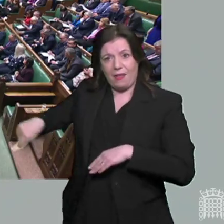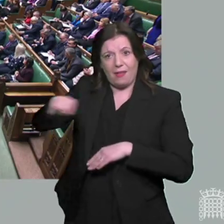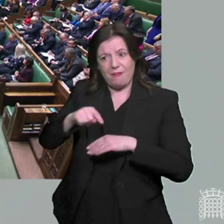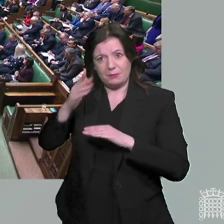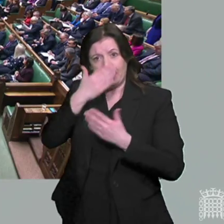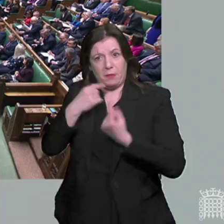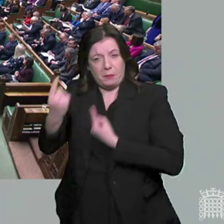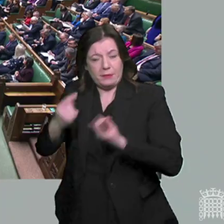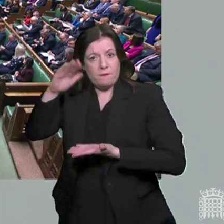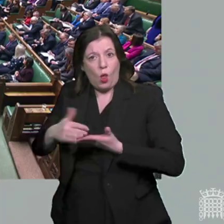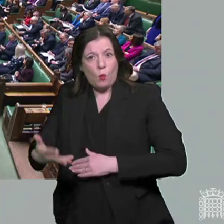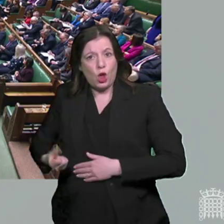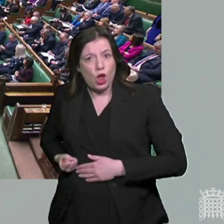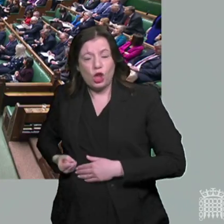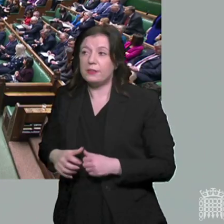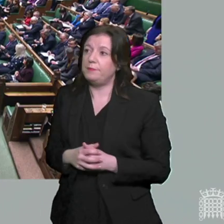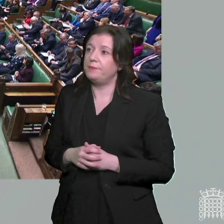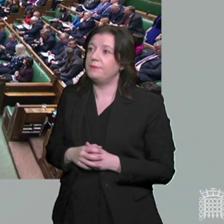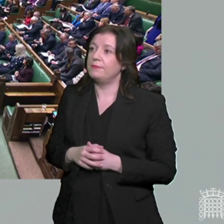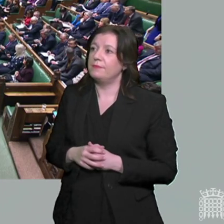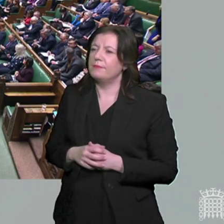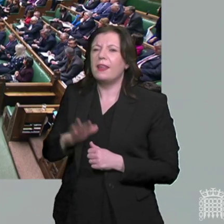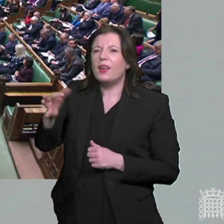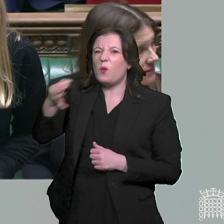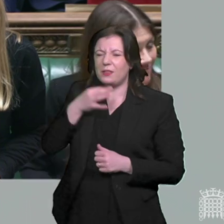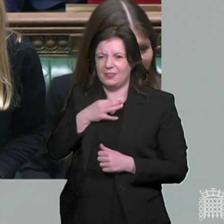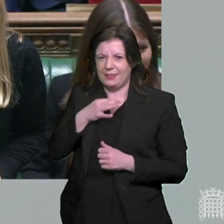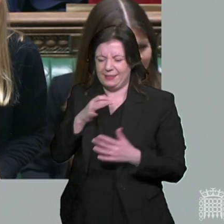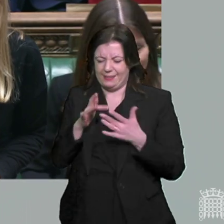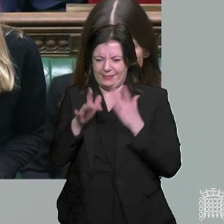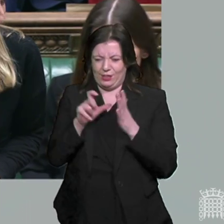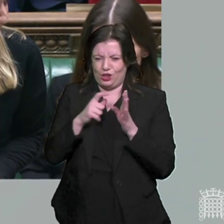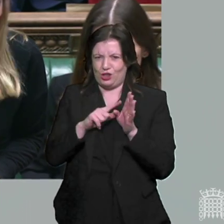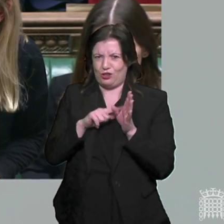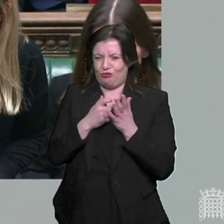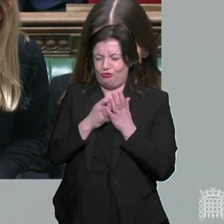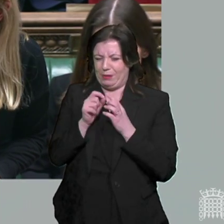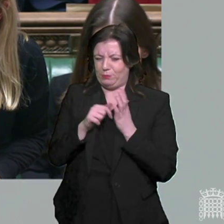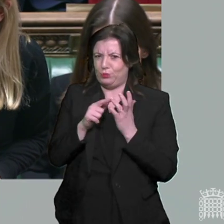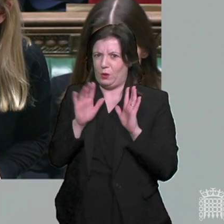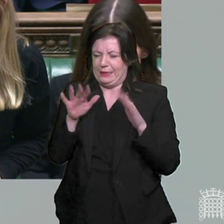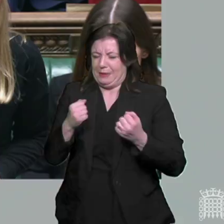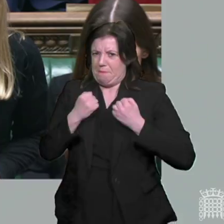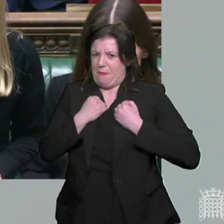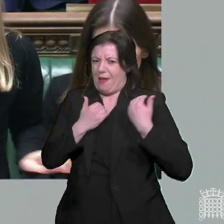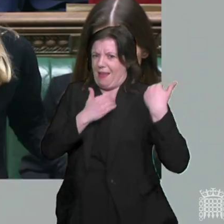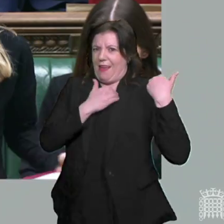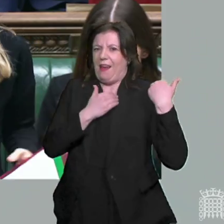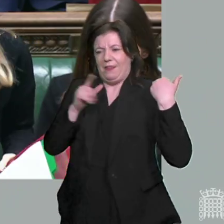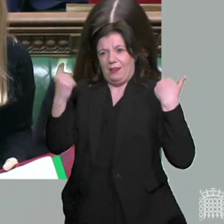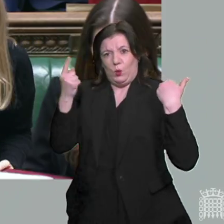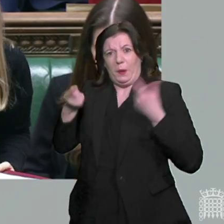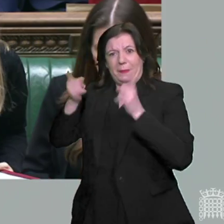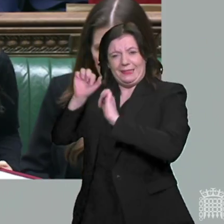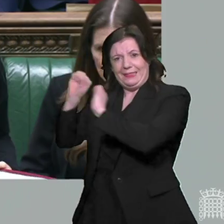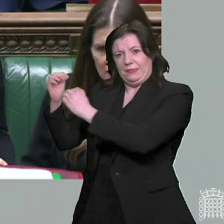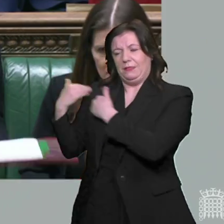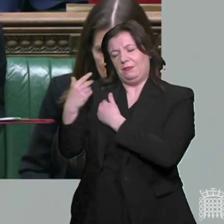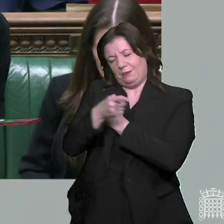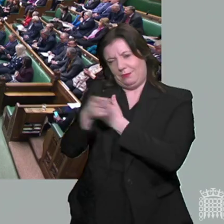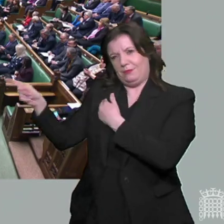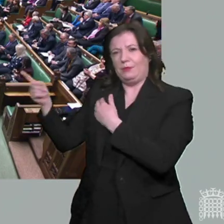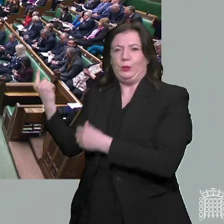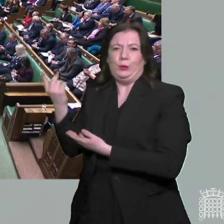I confess that cryptocurrency is not in my portfolio, but I am happy to refer the honourable Lady to a Minister who may be able to answer that.